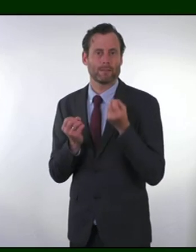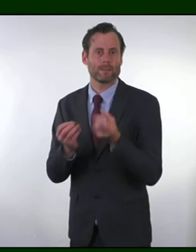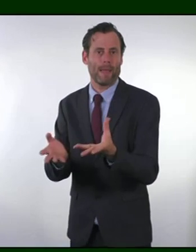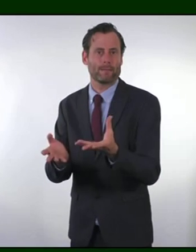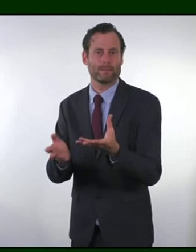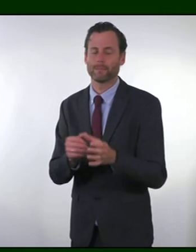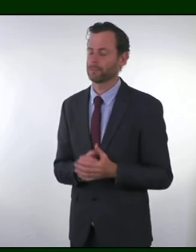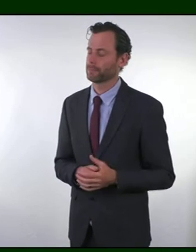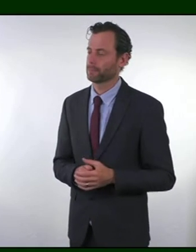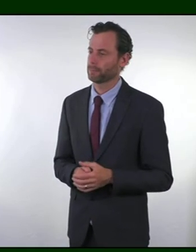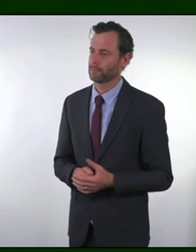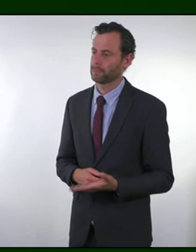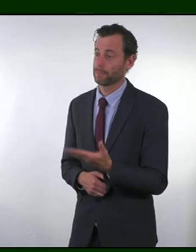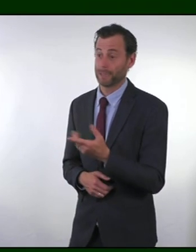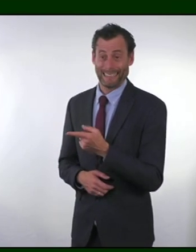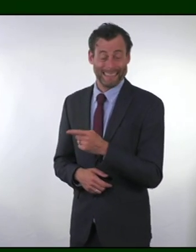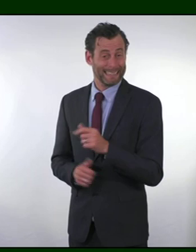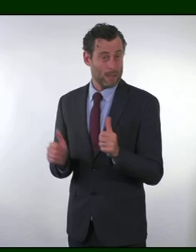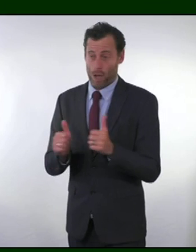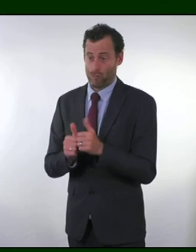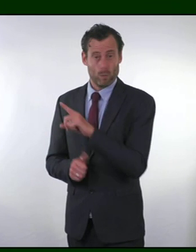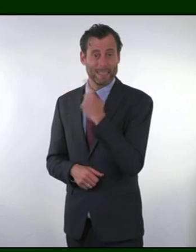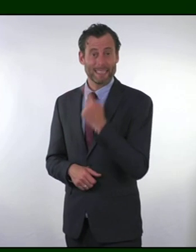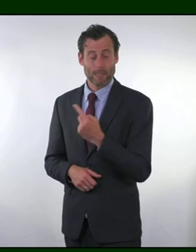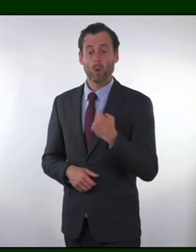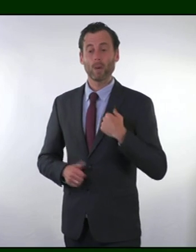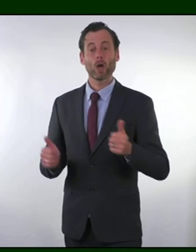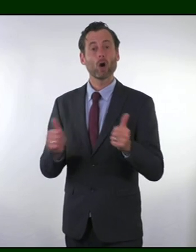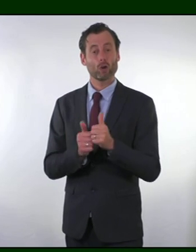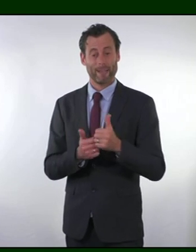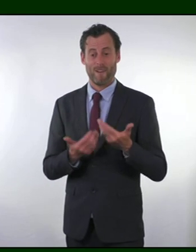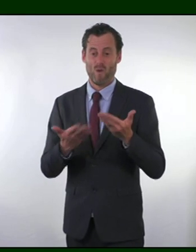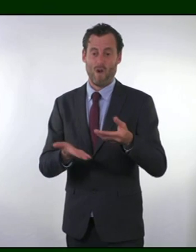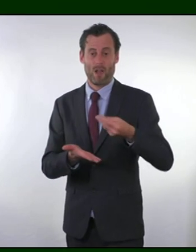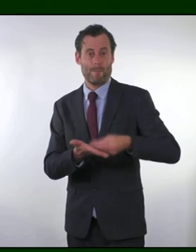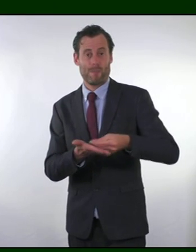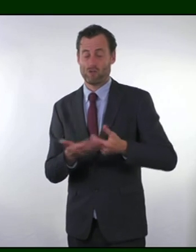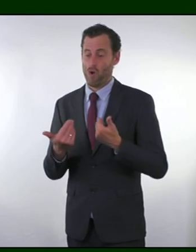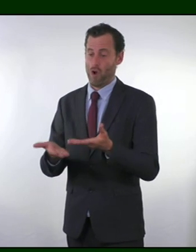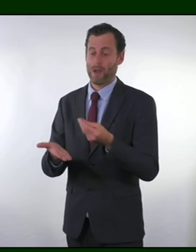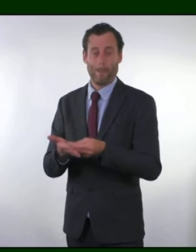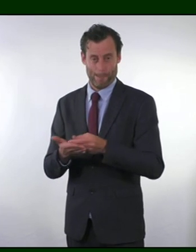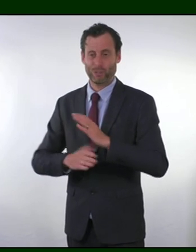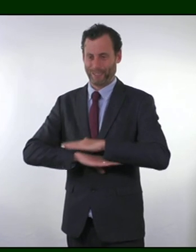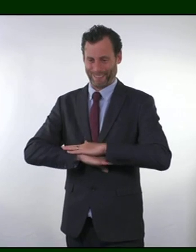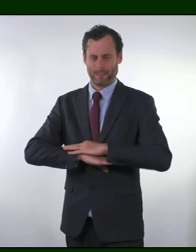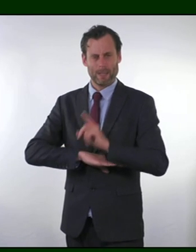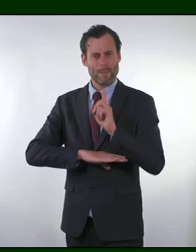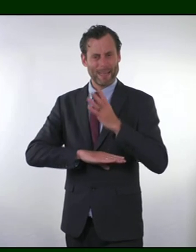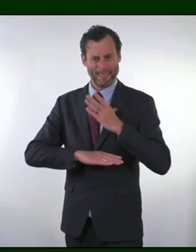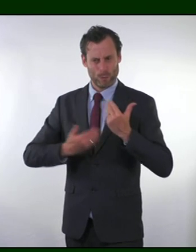My honourable Friend is absolutely right. It is one thing to sit here and approve budgets for things; it is more important that we get on and actually deliver them.